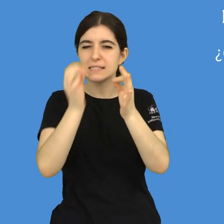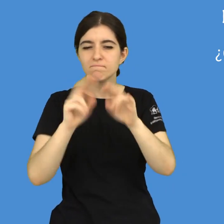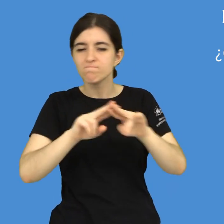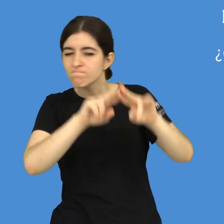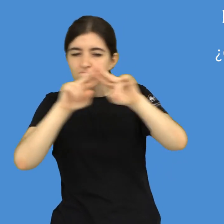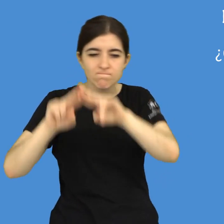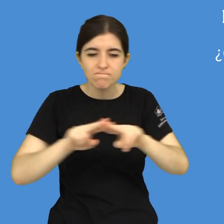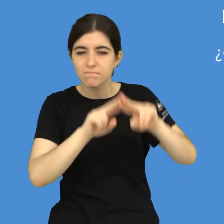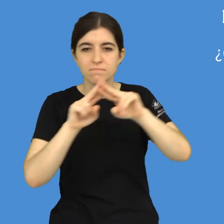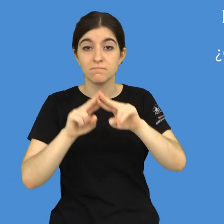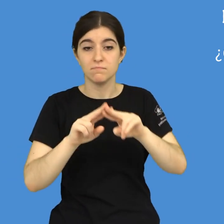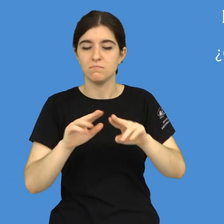revisar